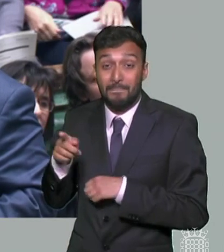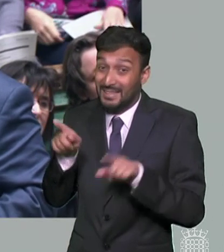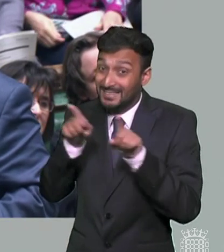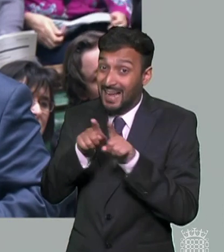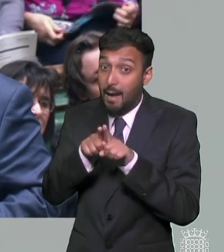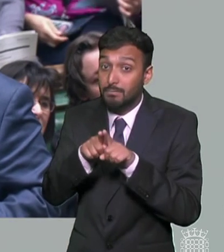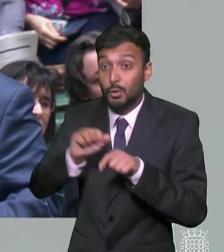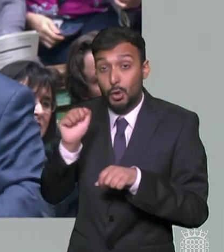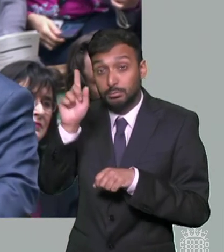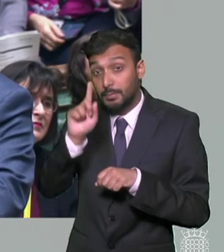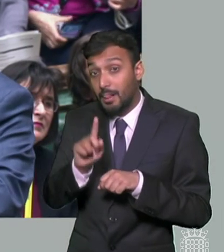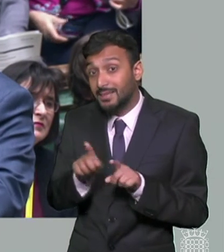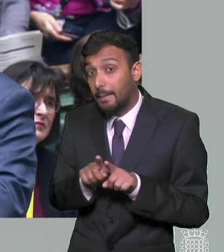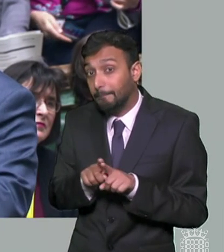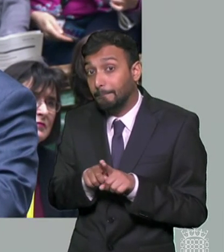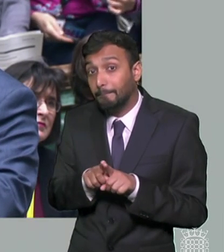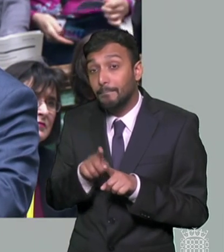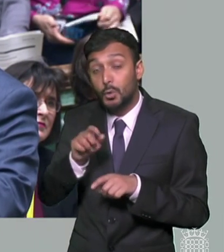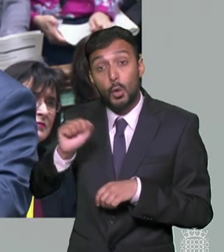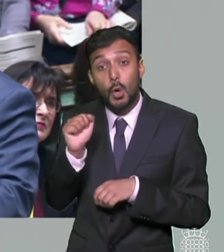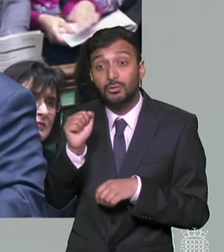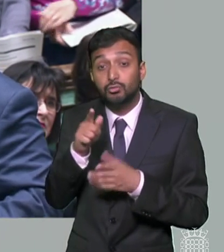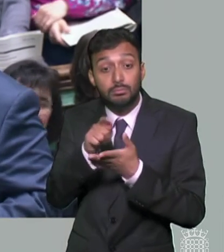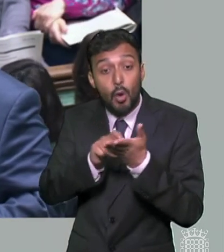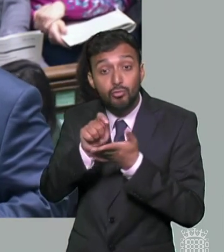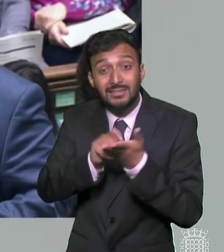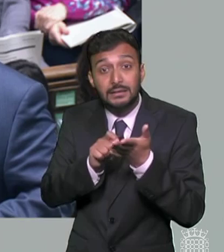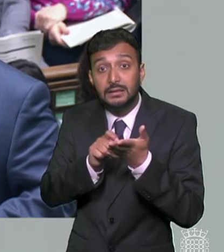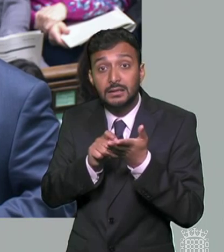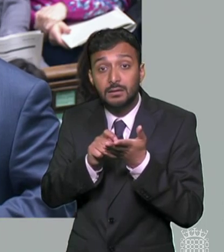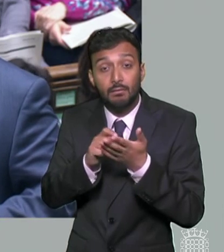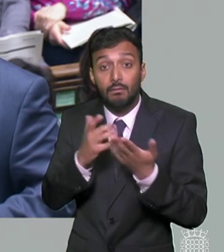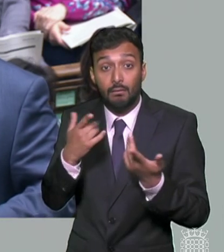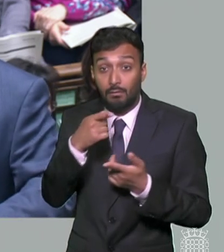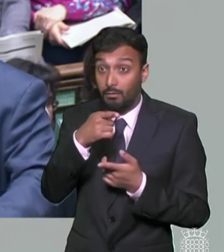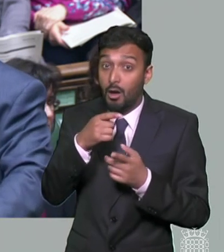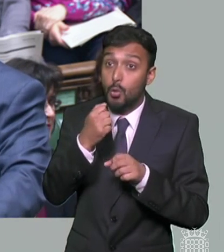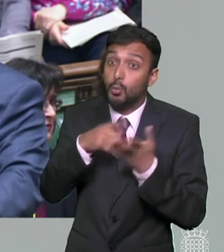Scottish democracy will not be a prisoner of any Prime Minister in this place.